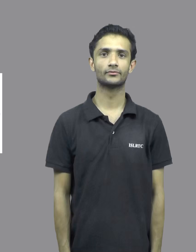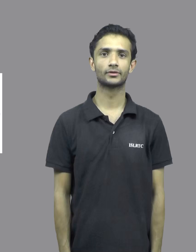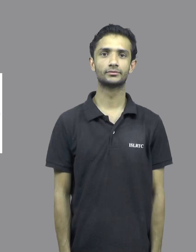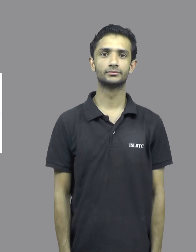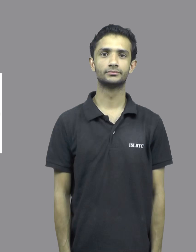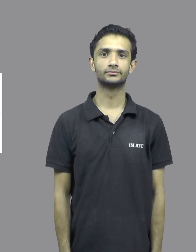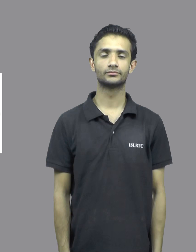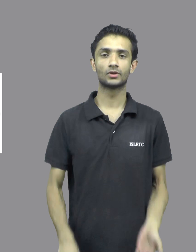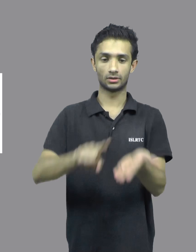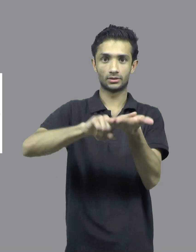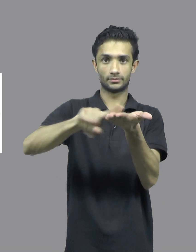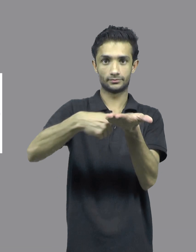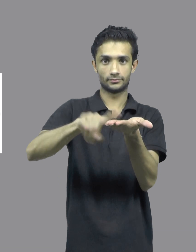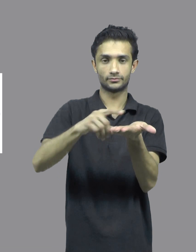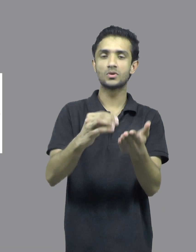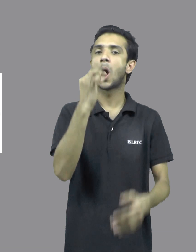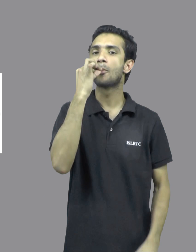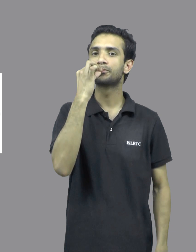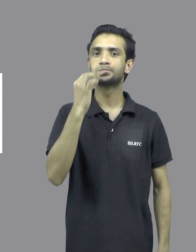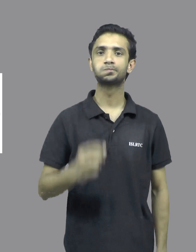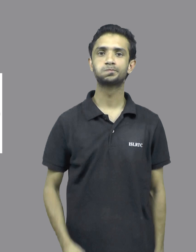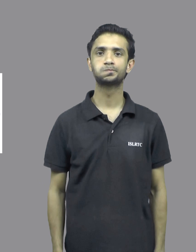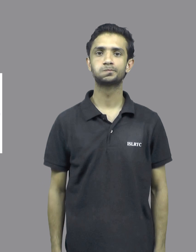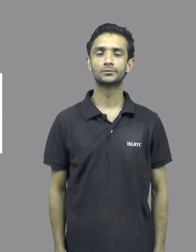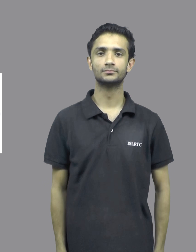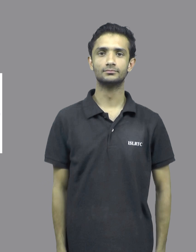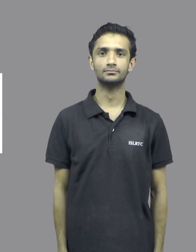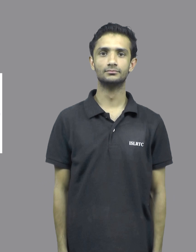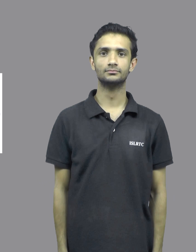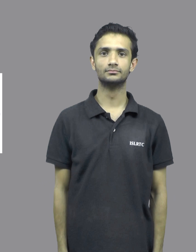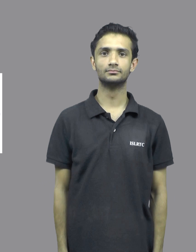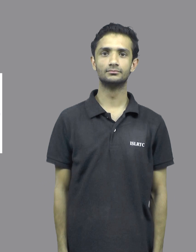Paan